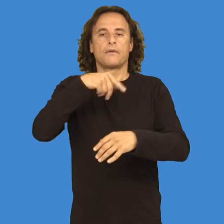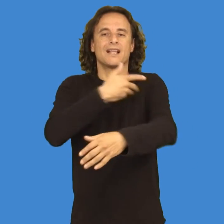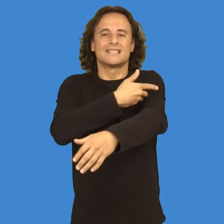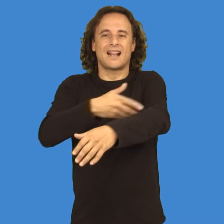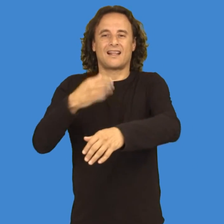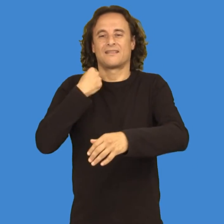sangre